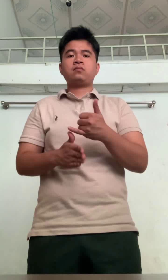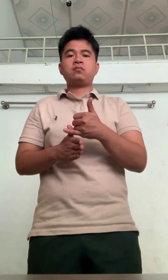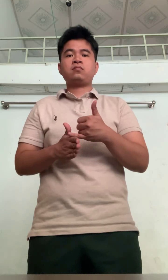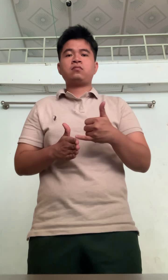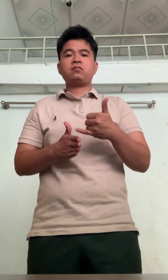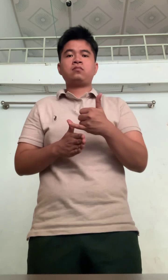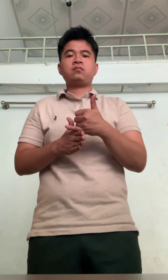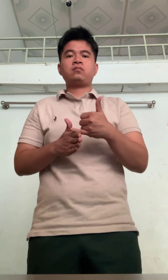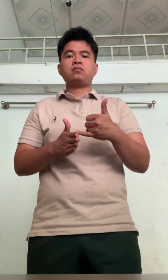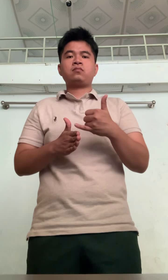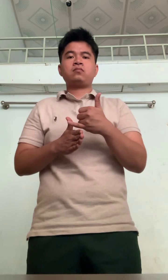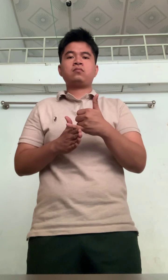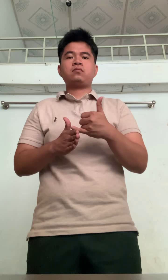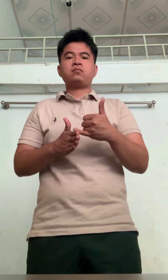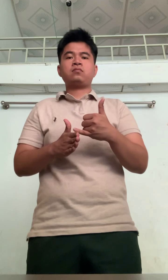cuoi thang